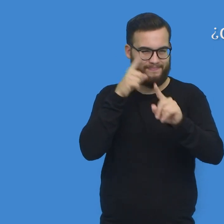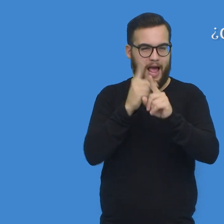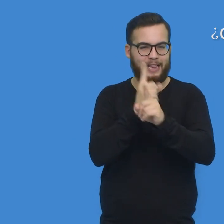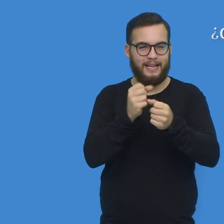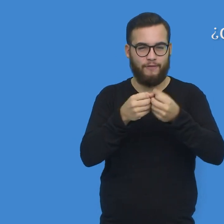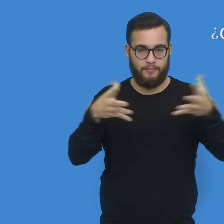contra